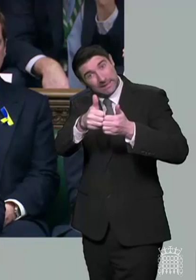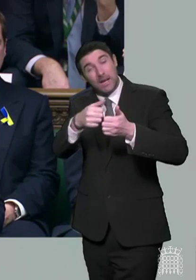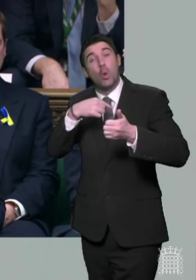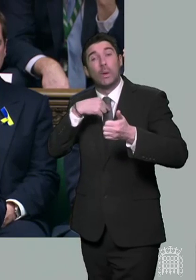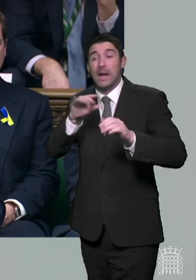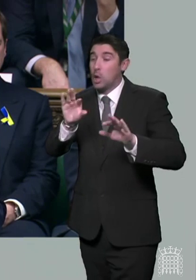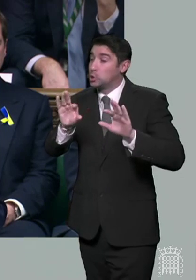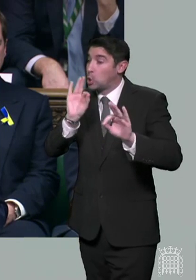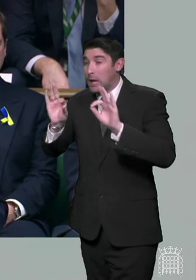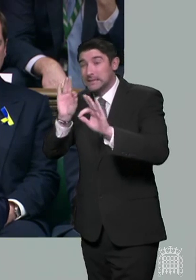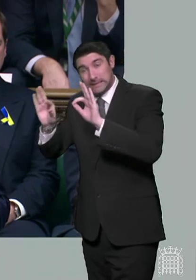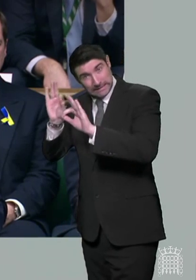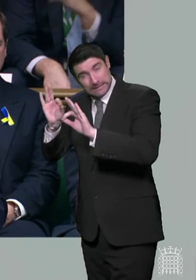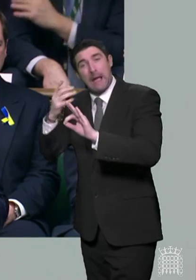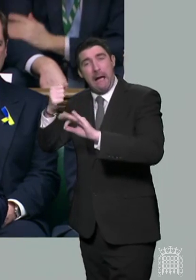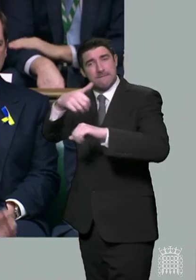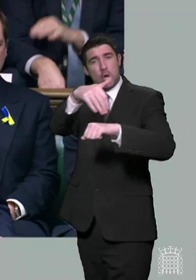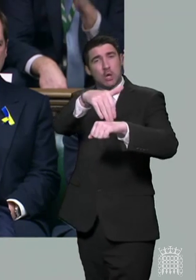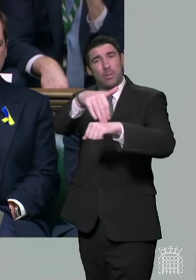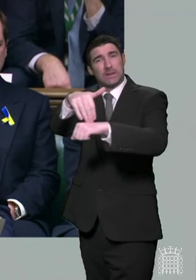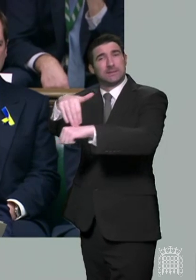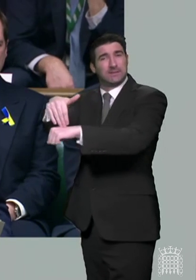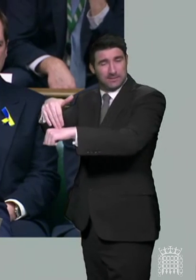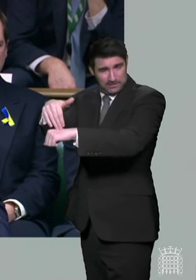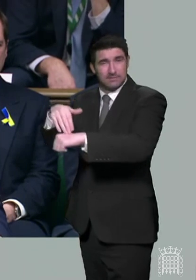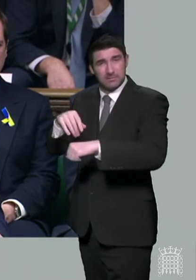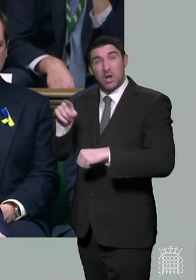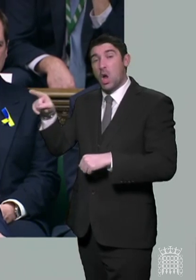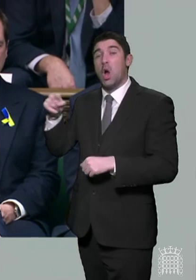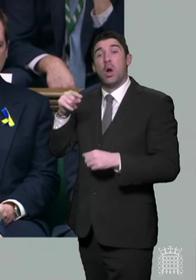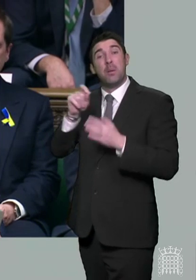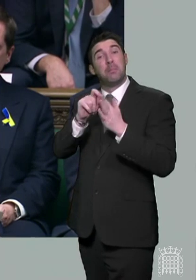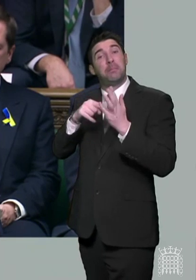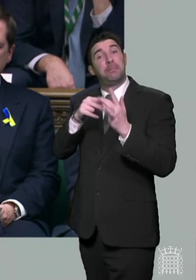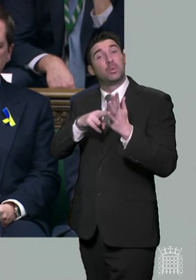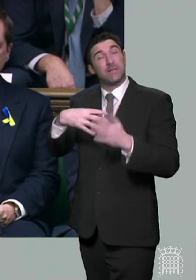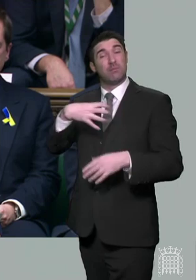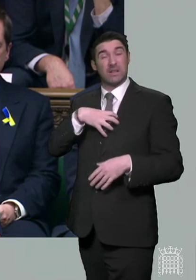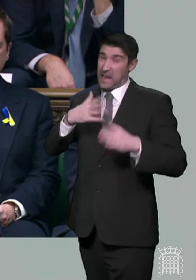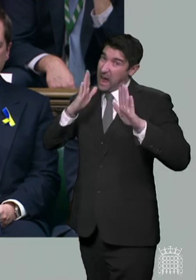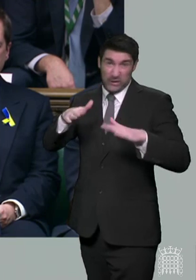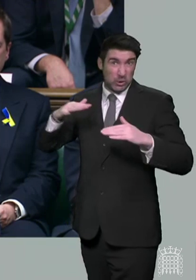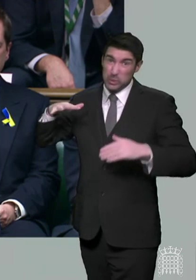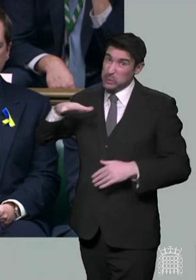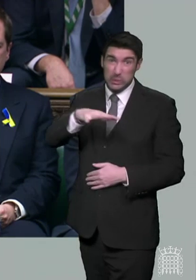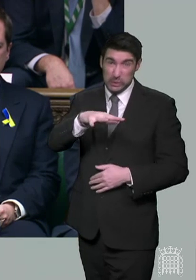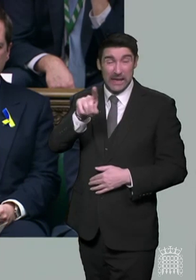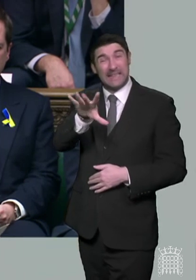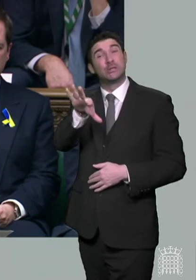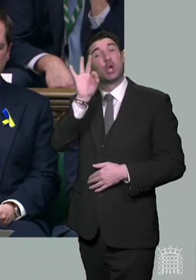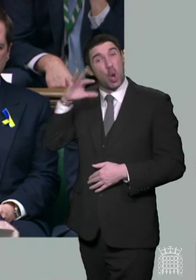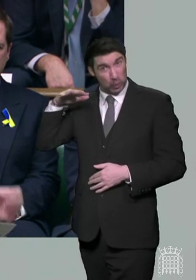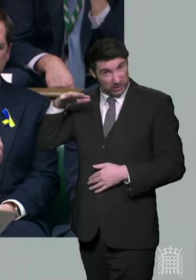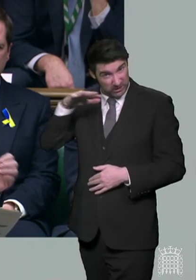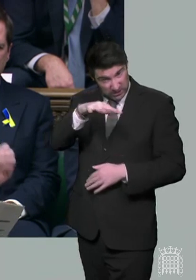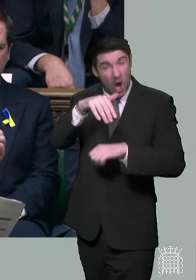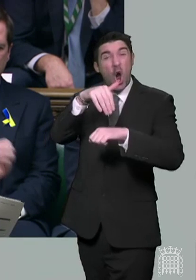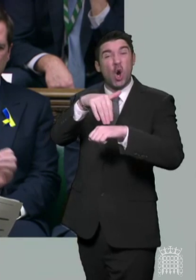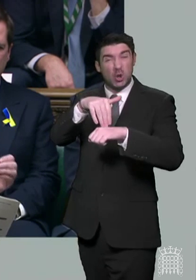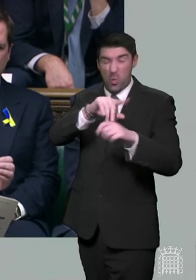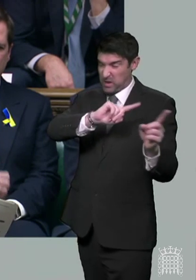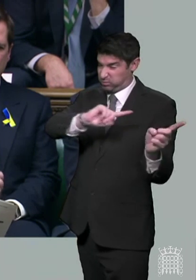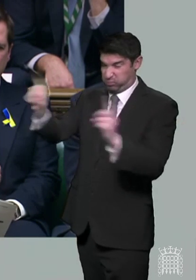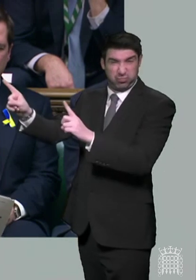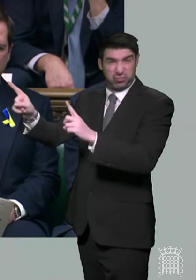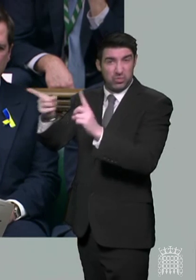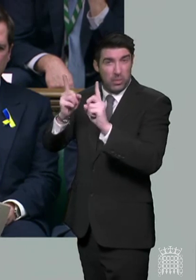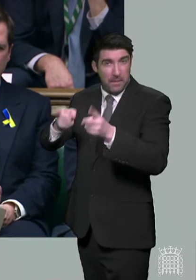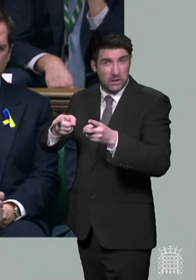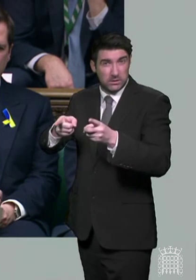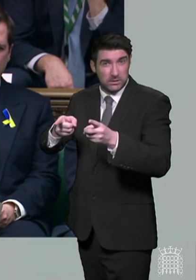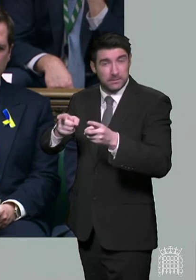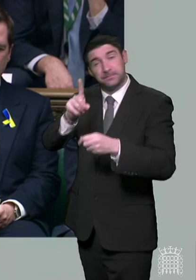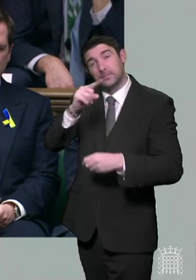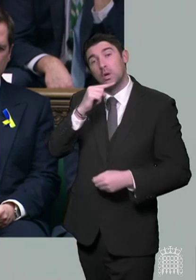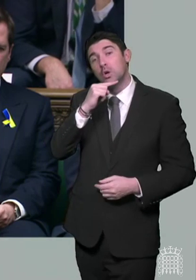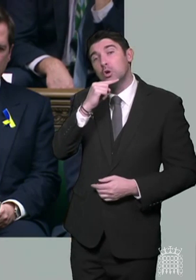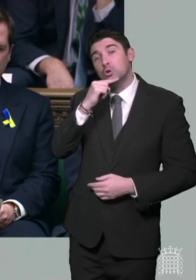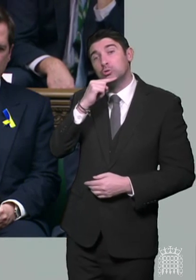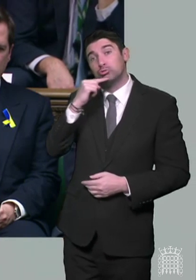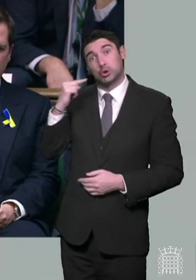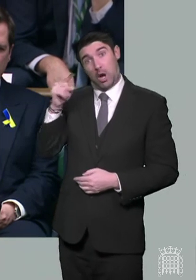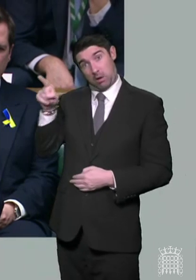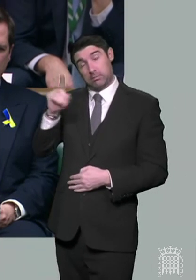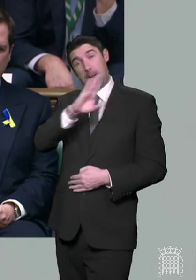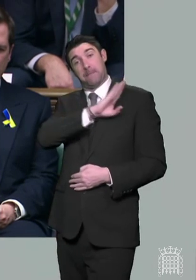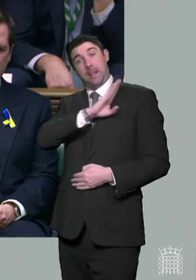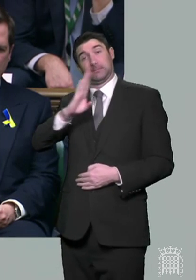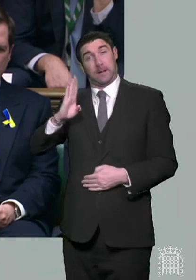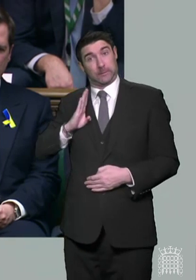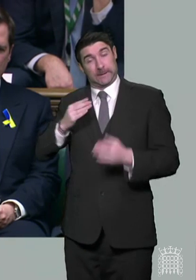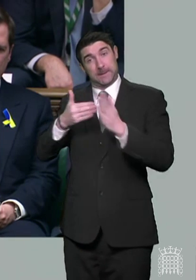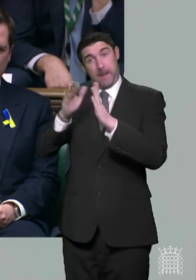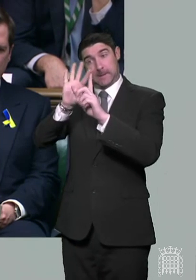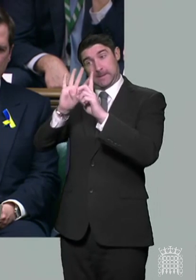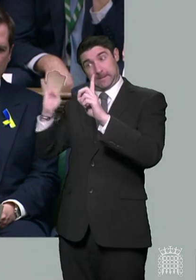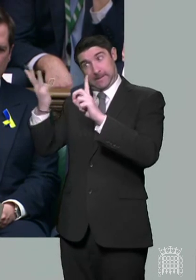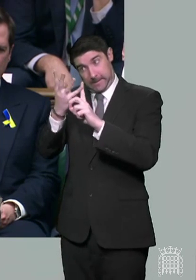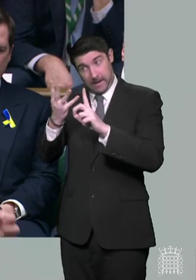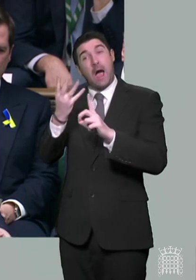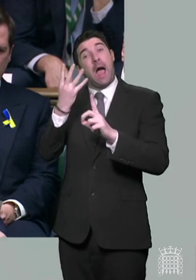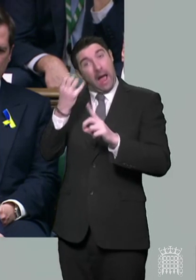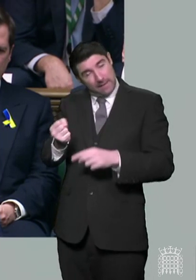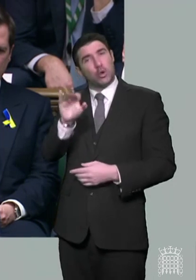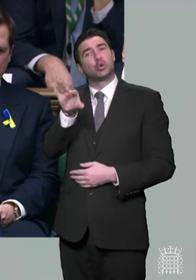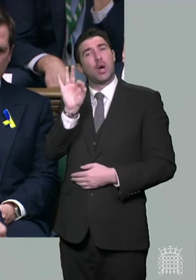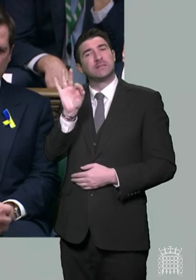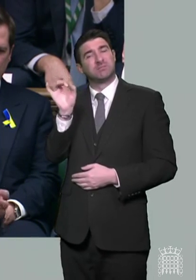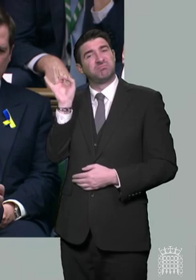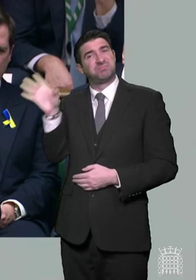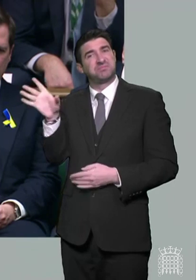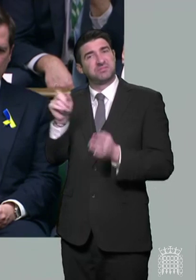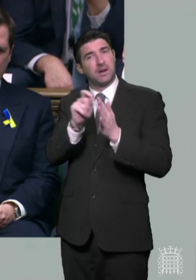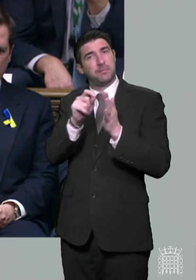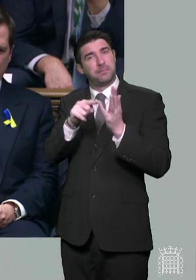Putin has chosen to inflict death and destruction on the people of Ukraine and must be made to pay, but others, including those in the Russian military and Russian oligarchs, could still choose to be on the right side of history.